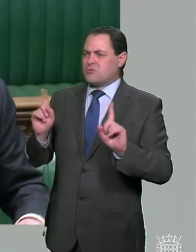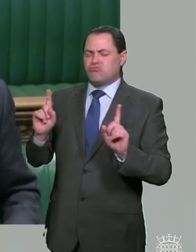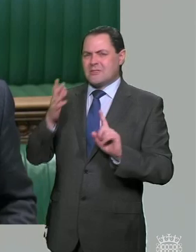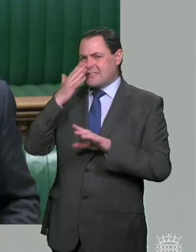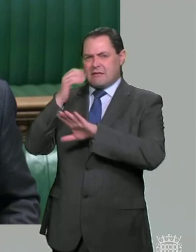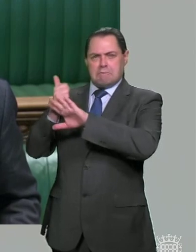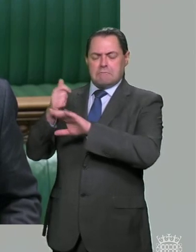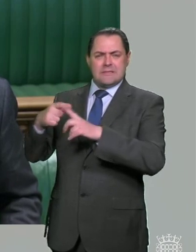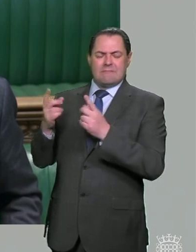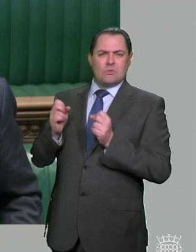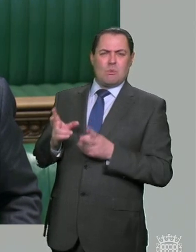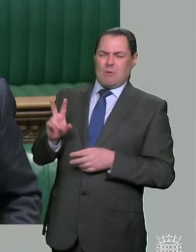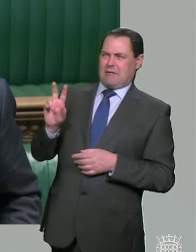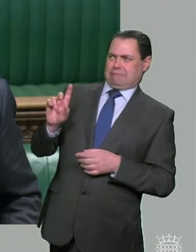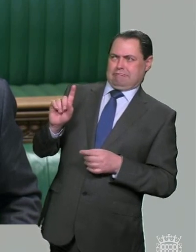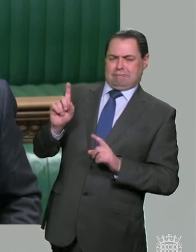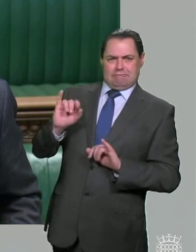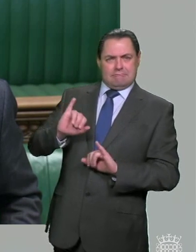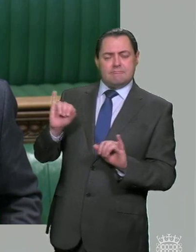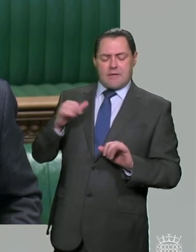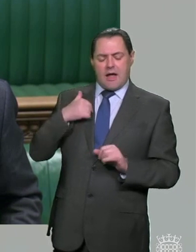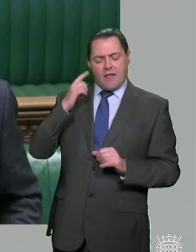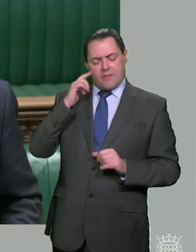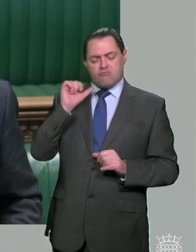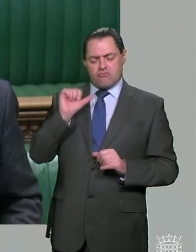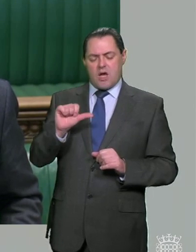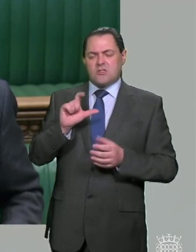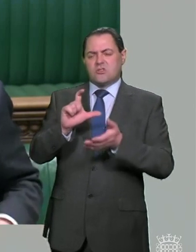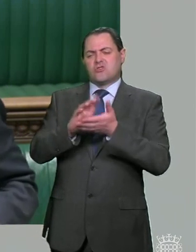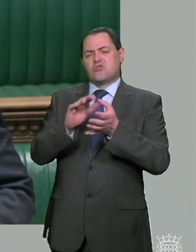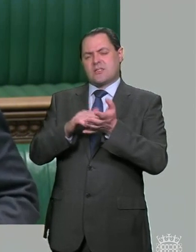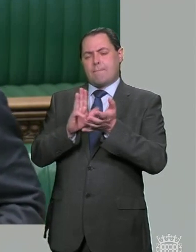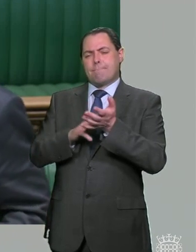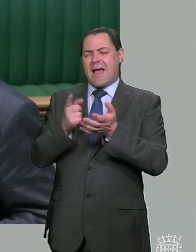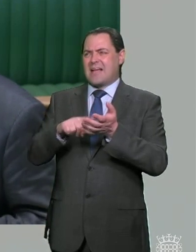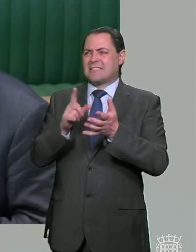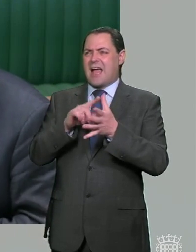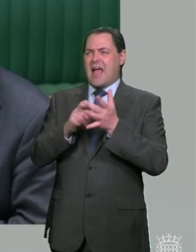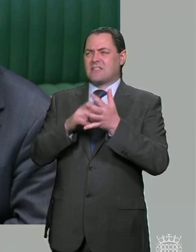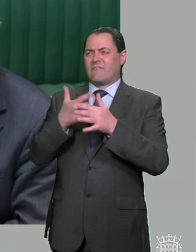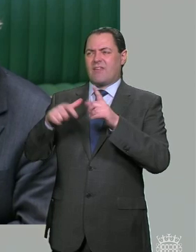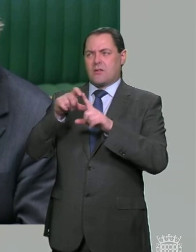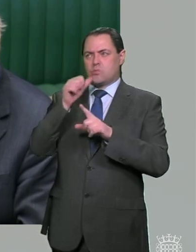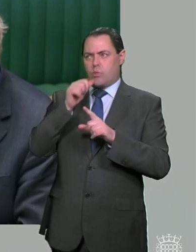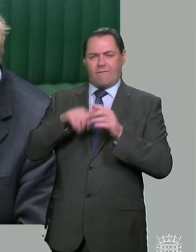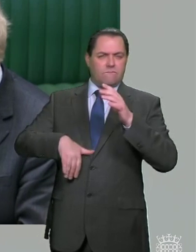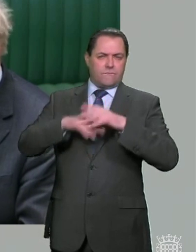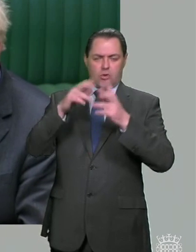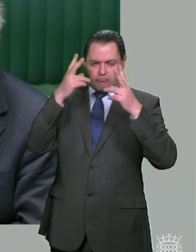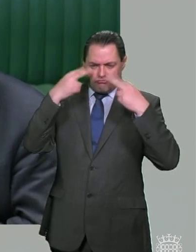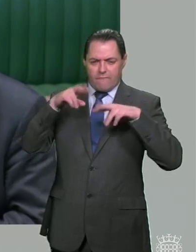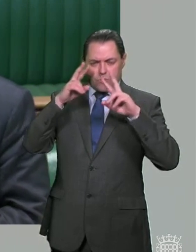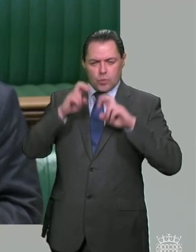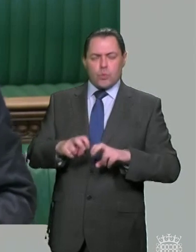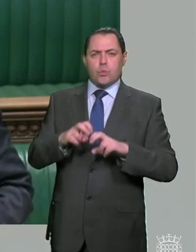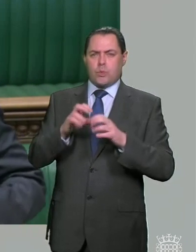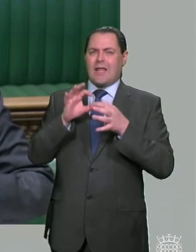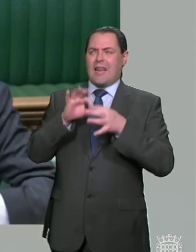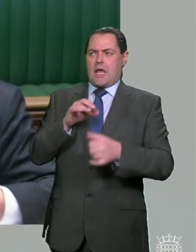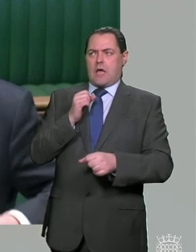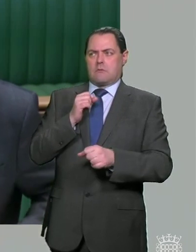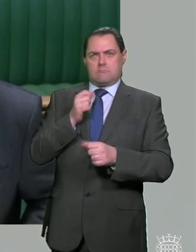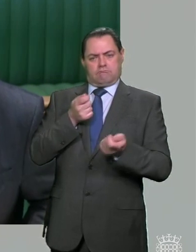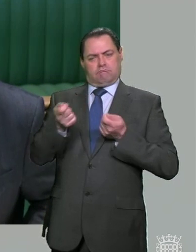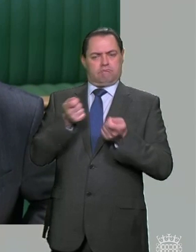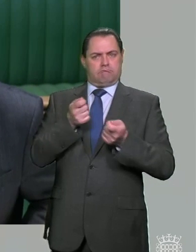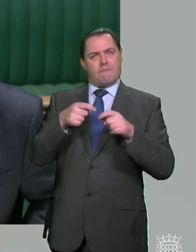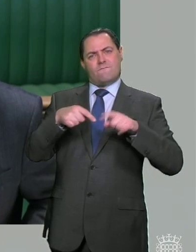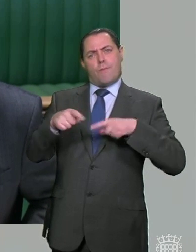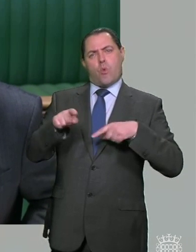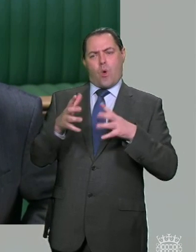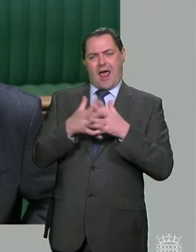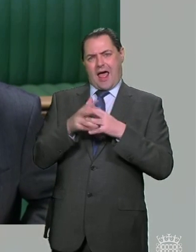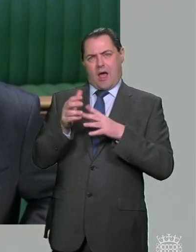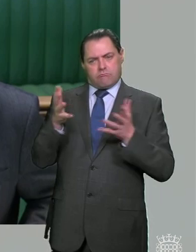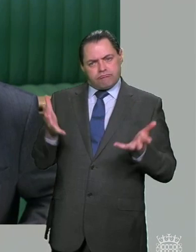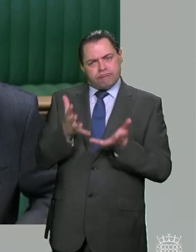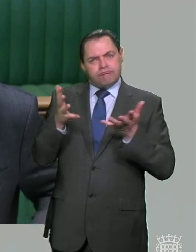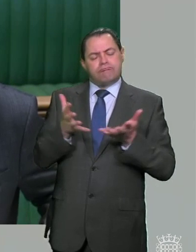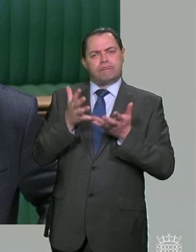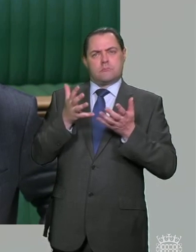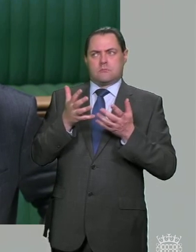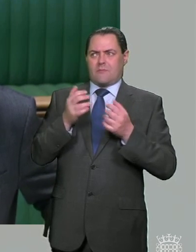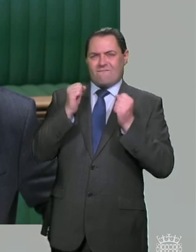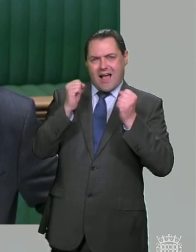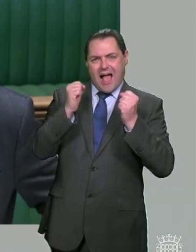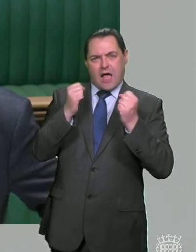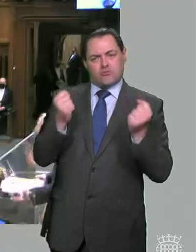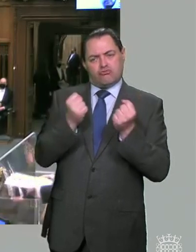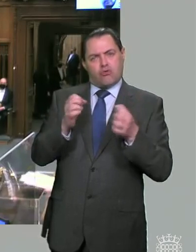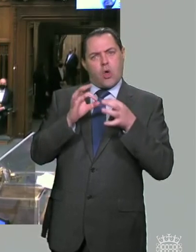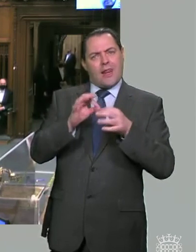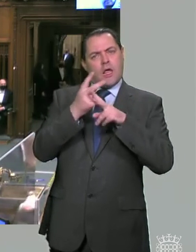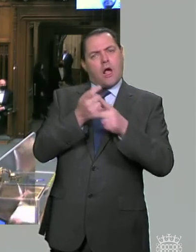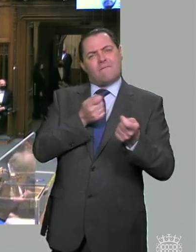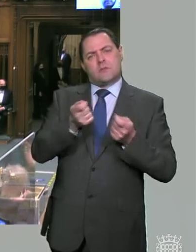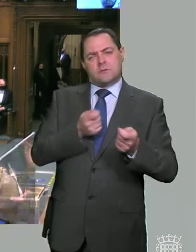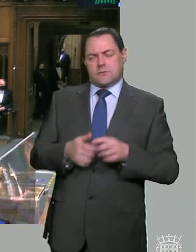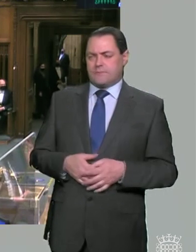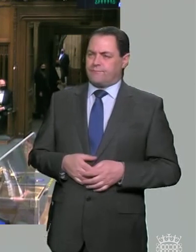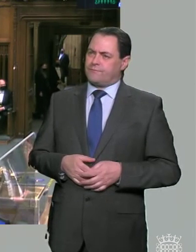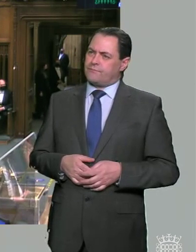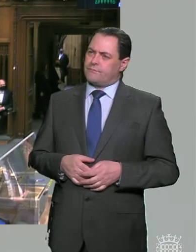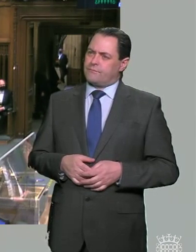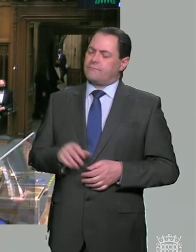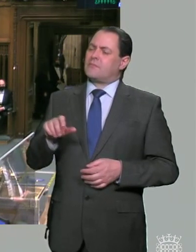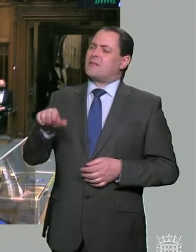It is entirely right that my honourable Friend the Member for Chatham and Aylesford will do a root-and-branch investigation into the governance of football and what we can do to promote the role of fans in that governance.